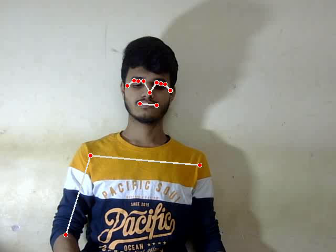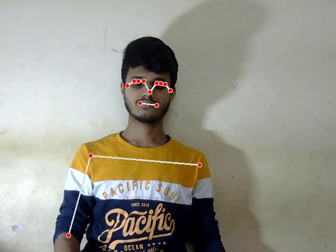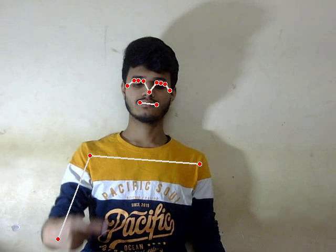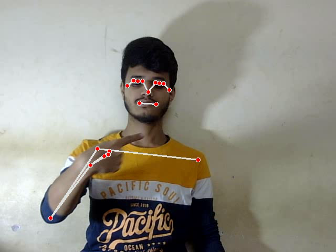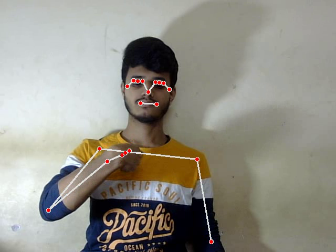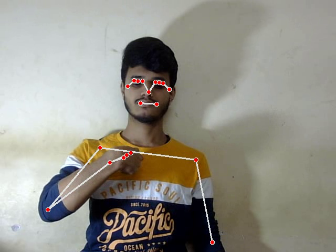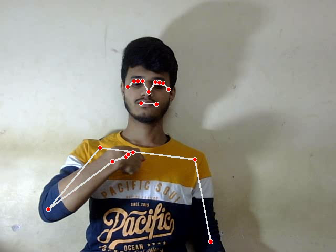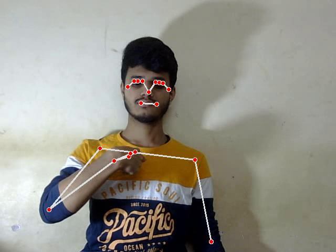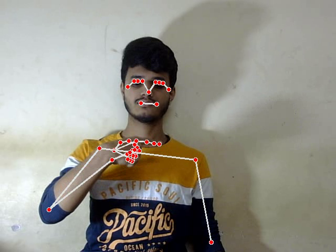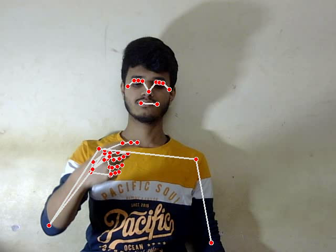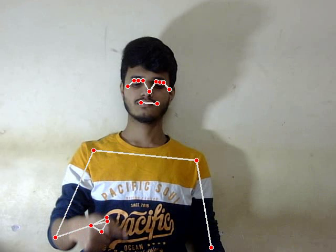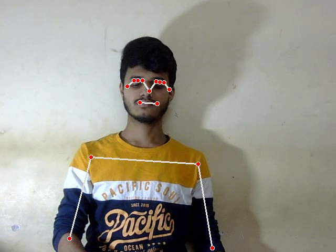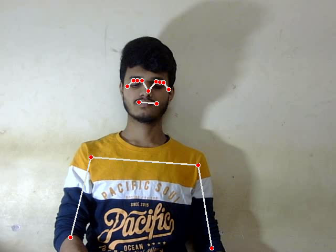I